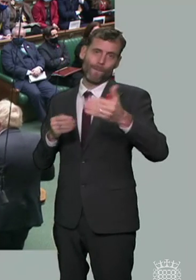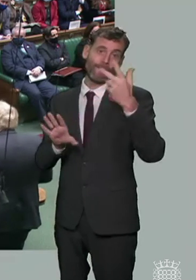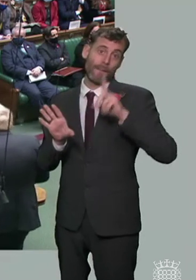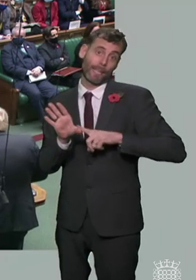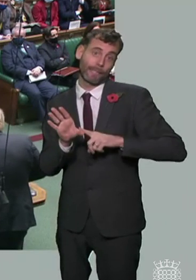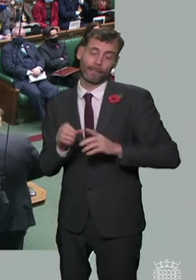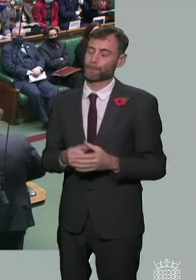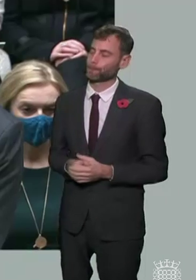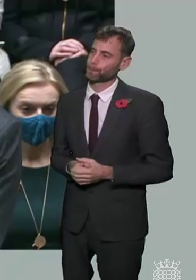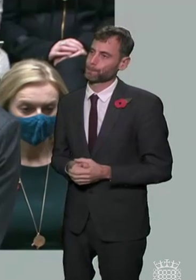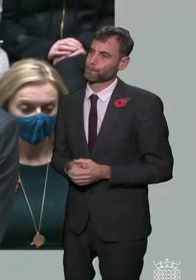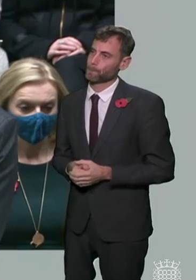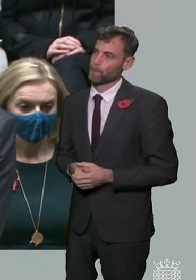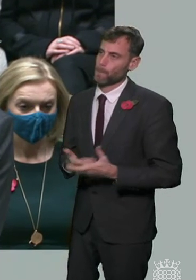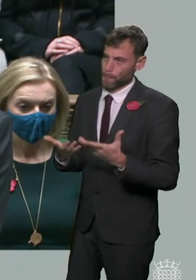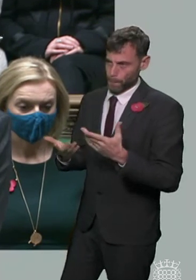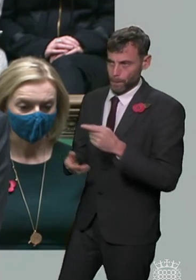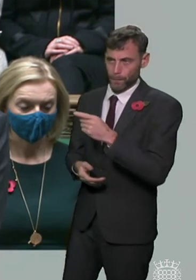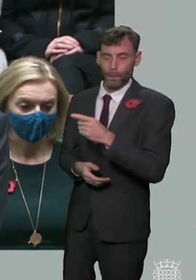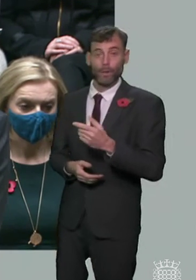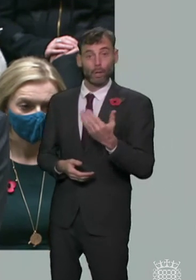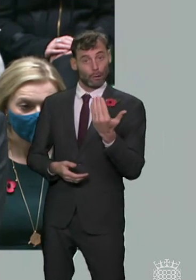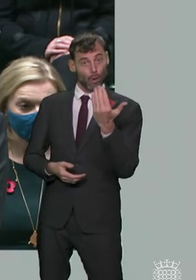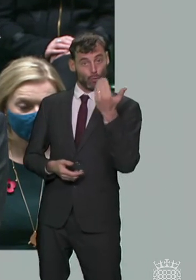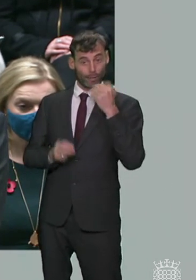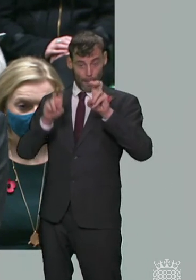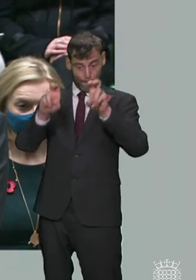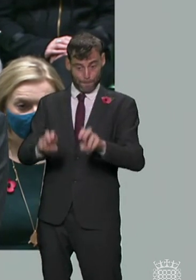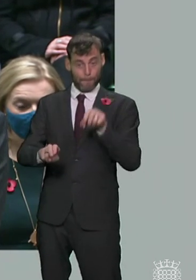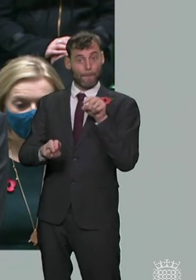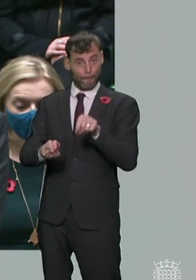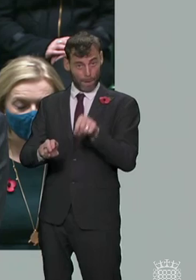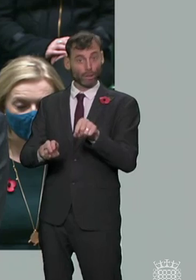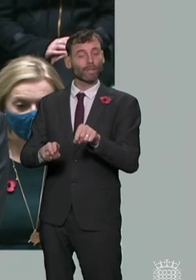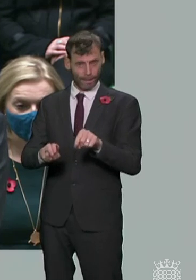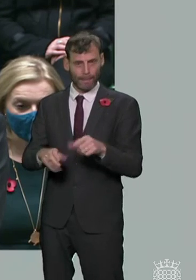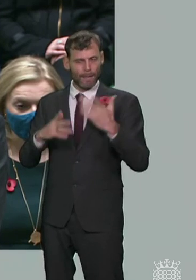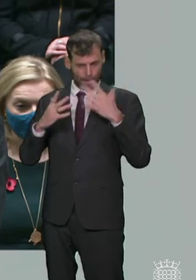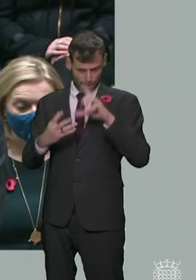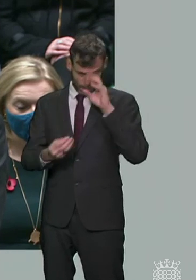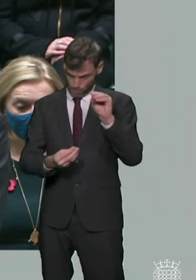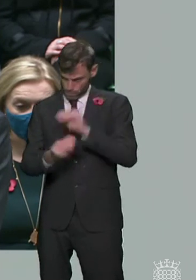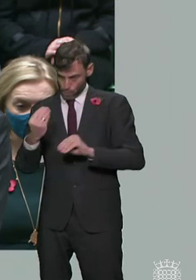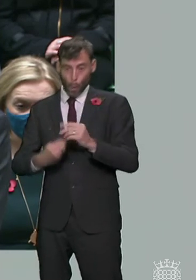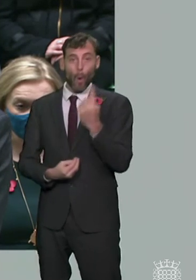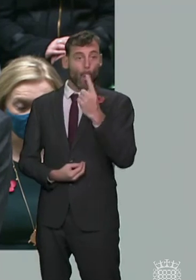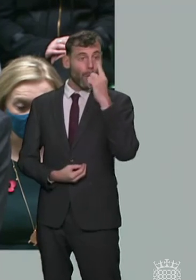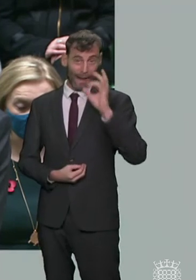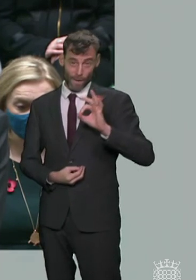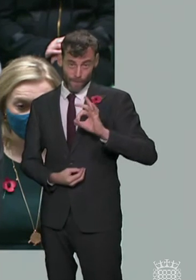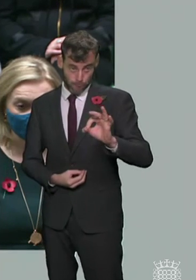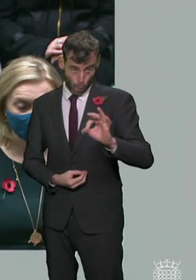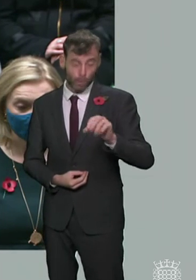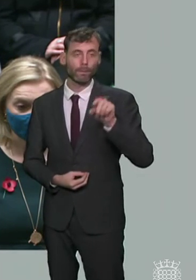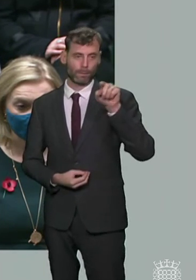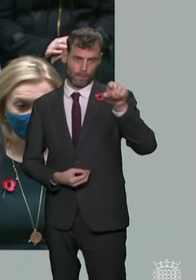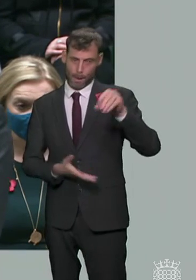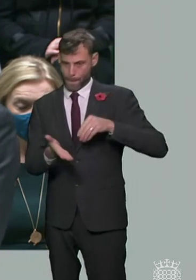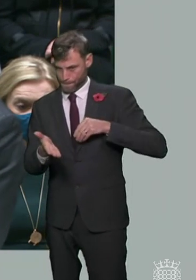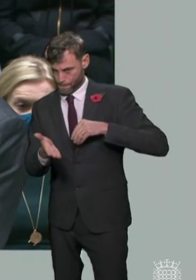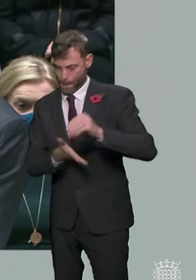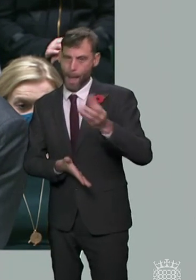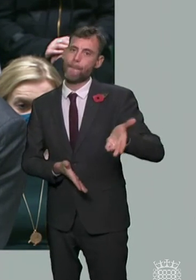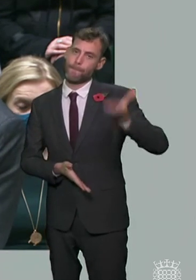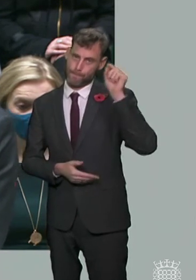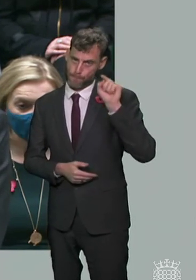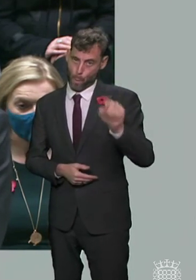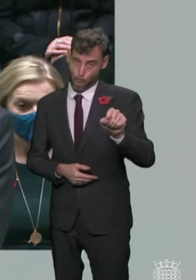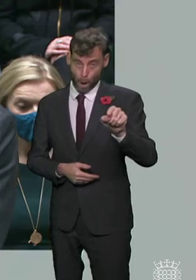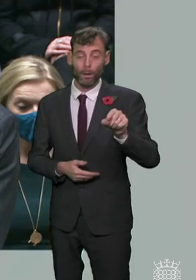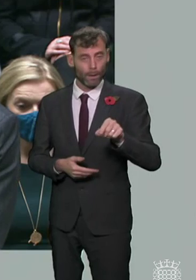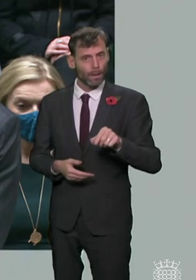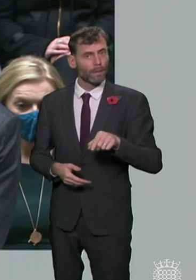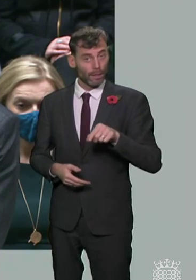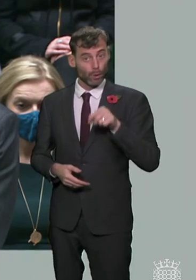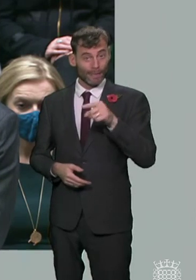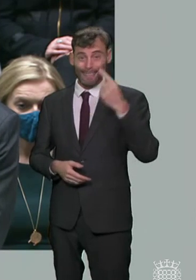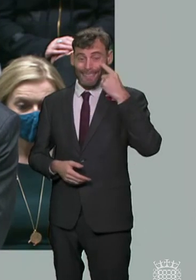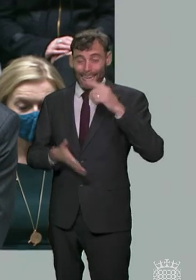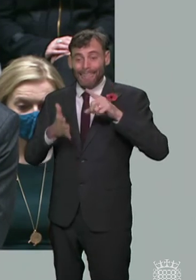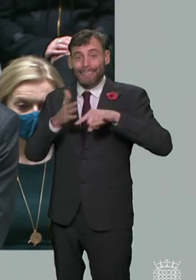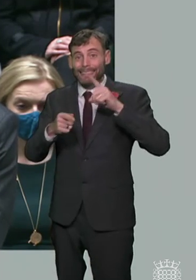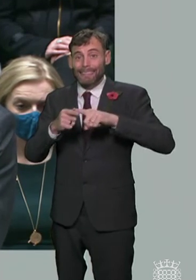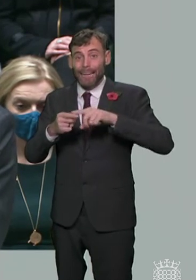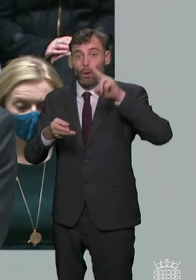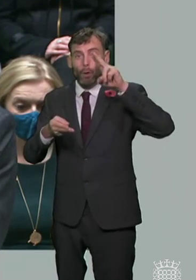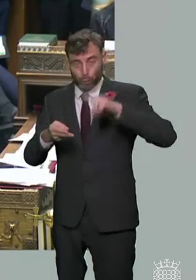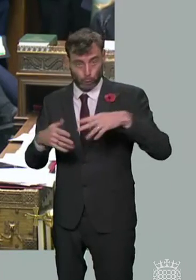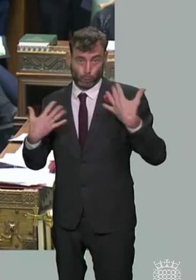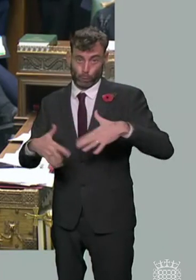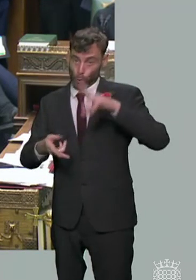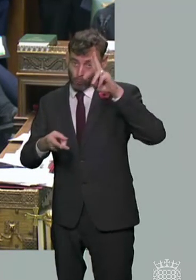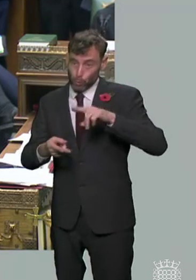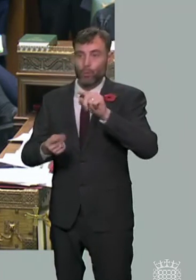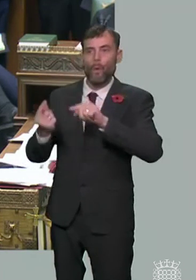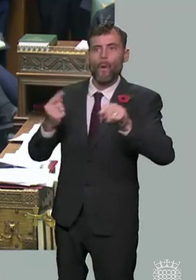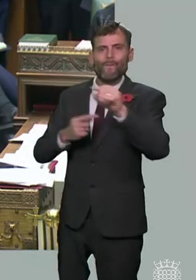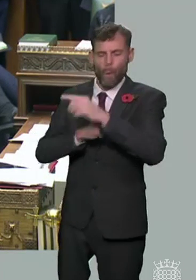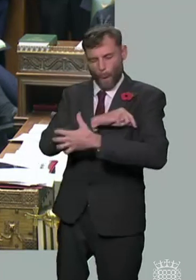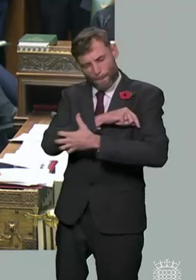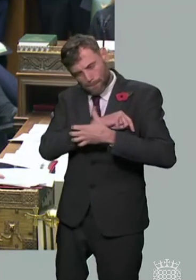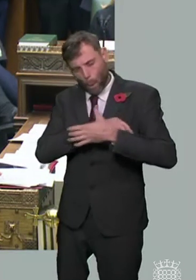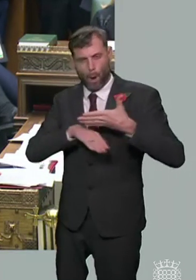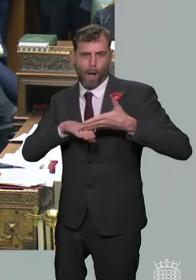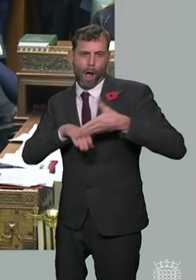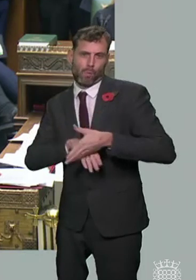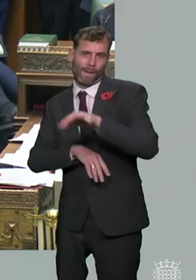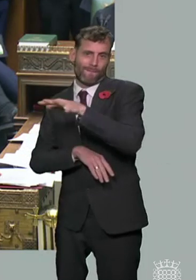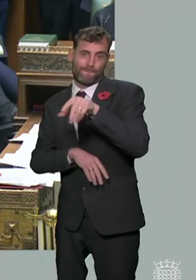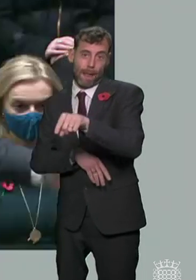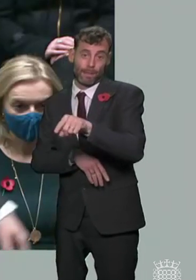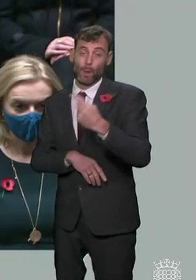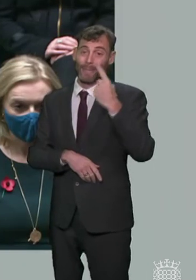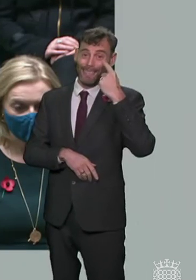What I can tell her is that the recent Budget took cash from those who can afford to pay the most and made very substantial tax cuts for the hardest working and poorest families in this country.